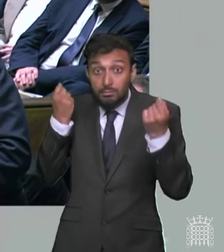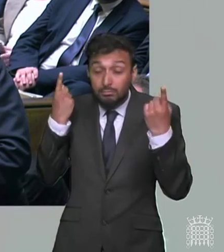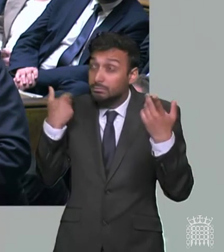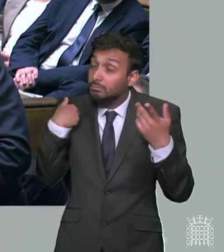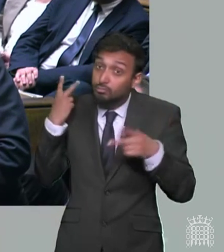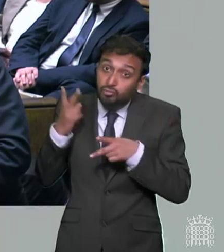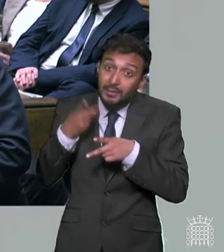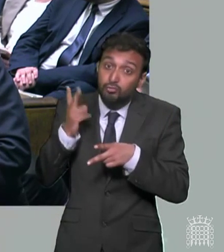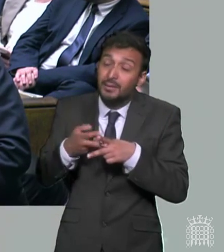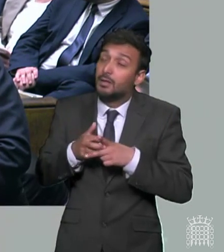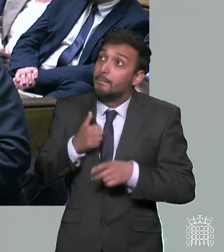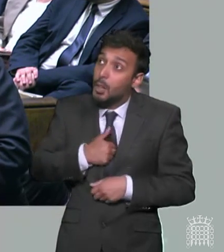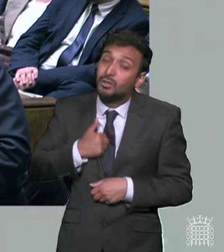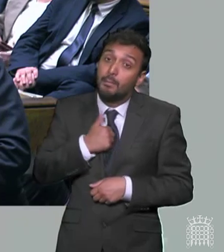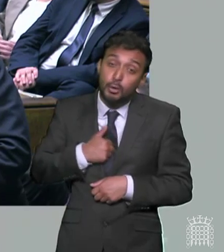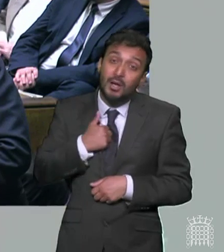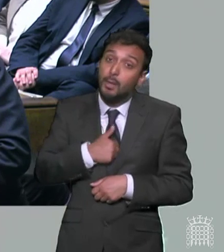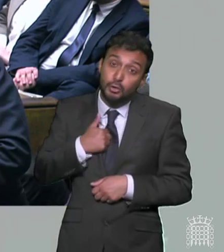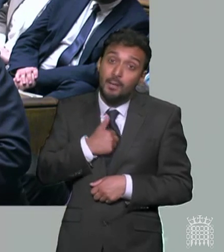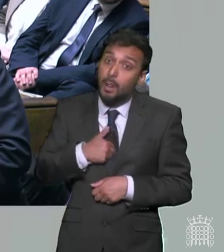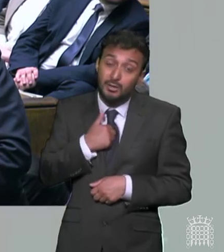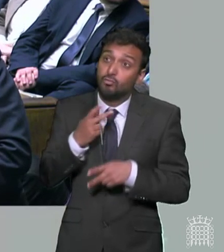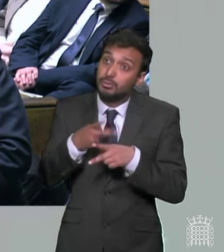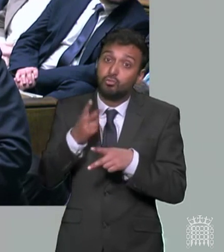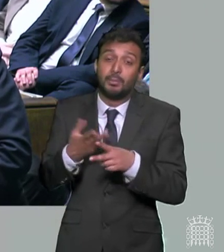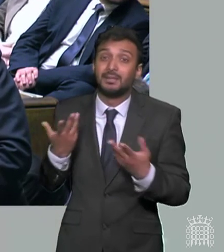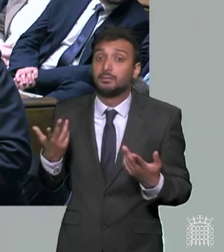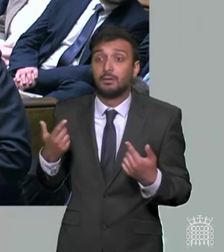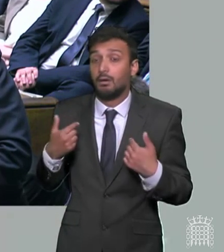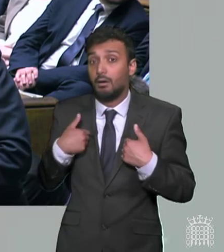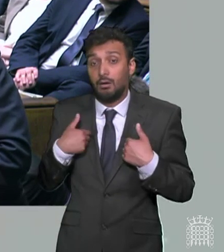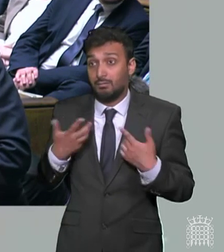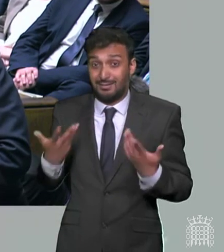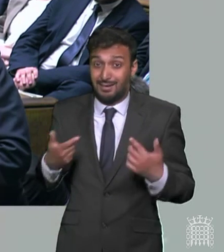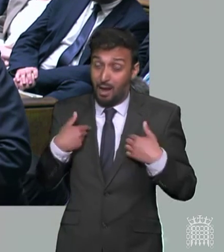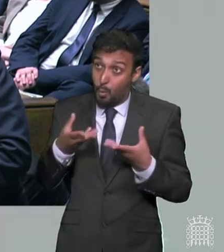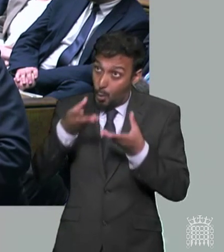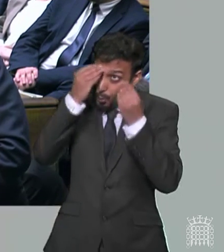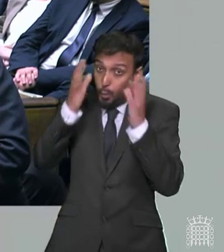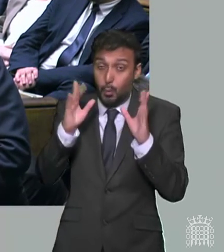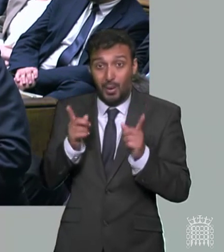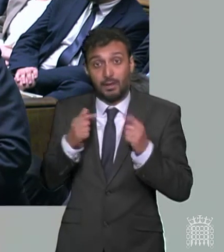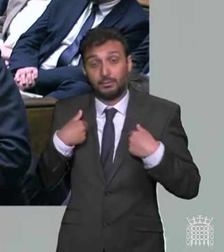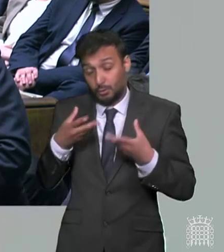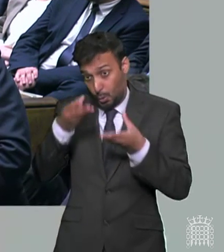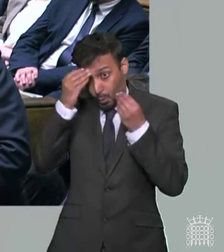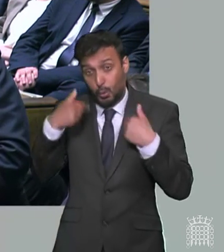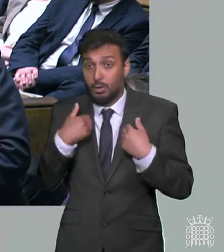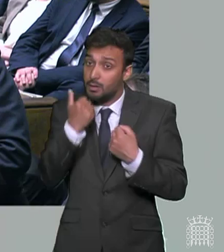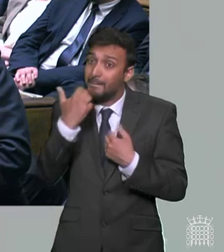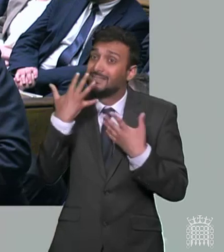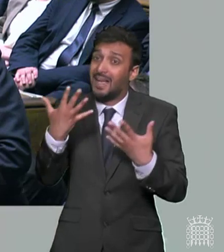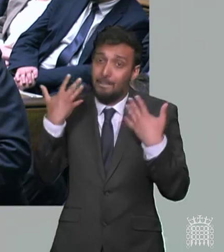I repeat that I am humbled by what has happened, and we have instituted profound changes throughout No.